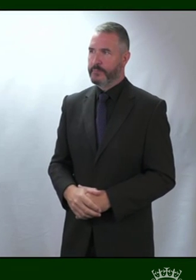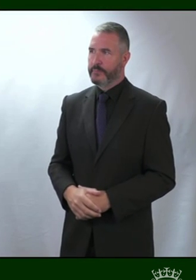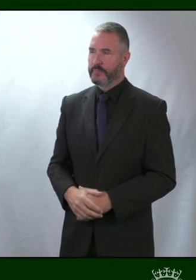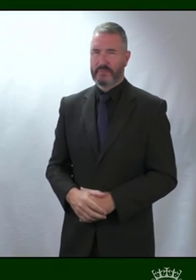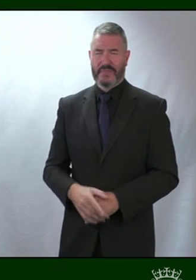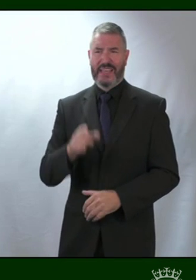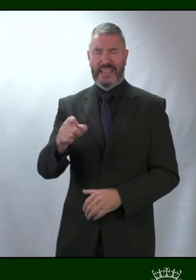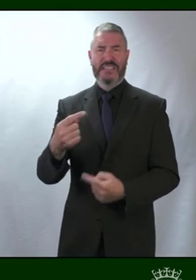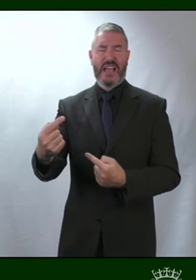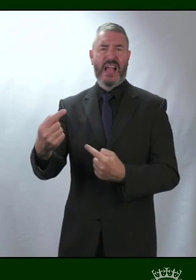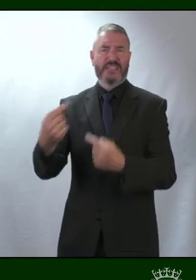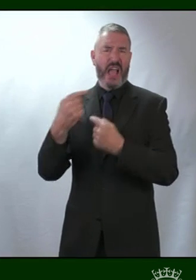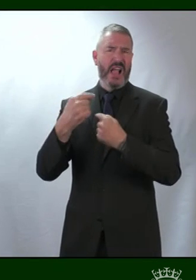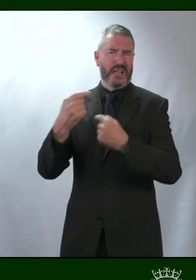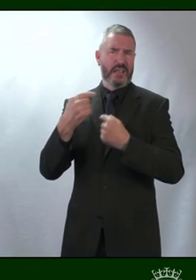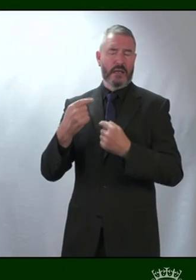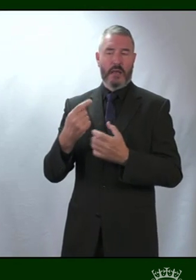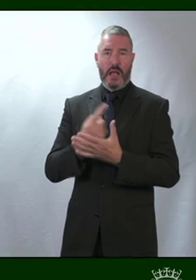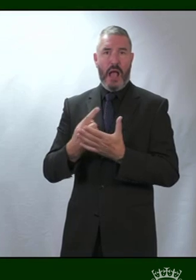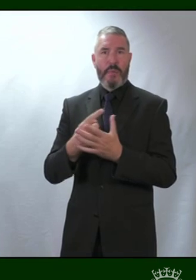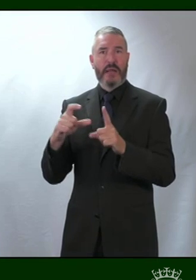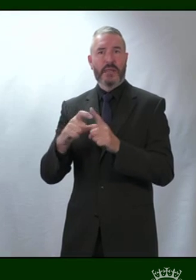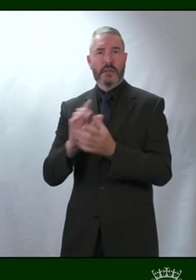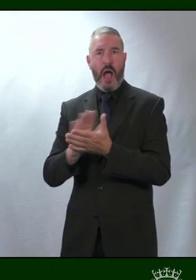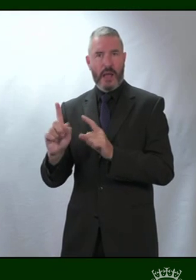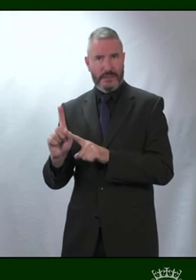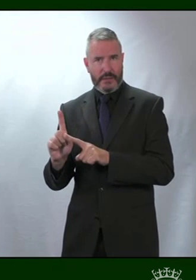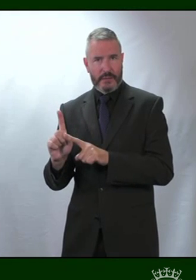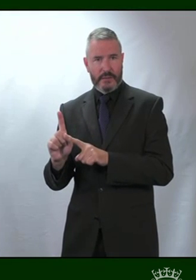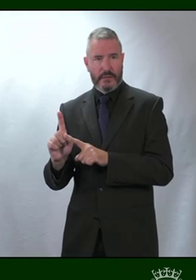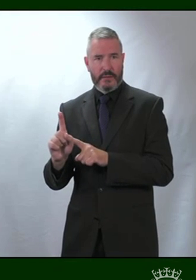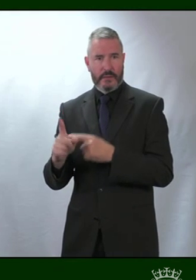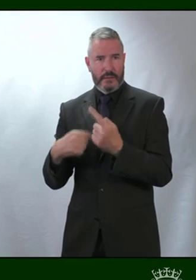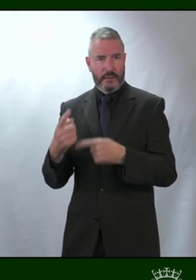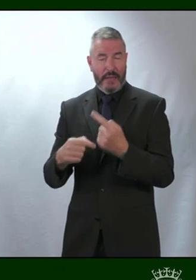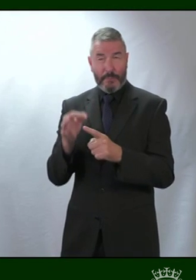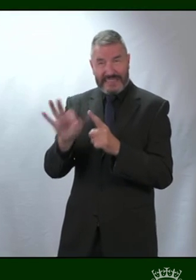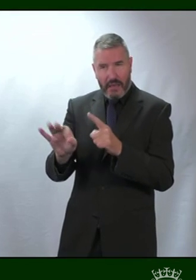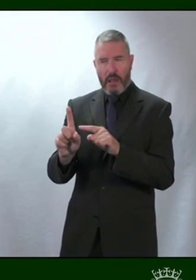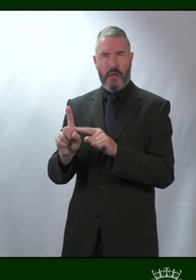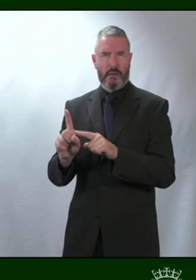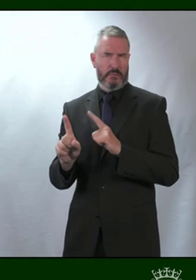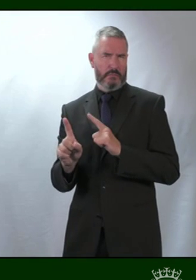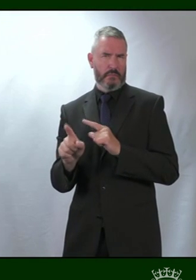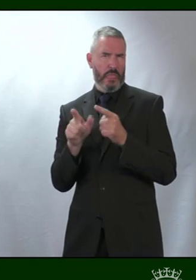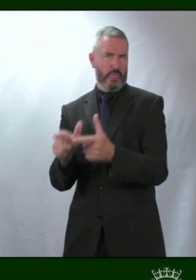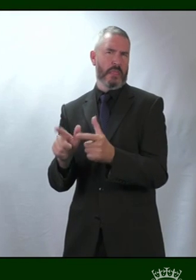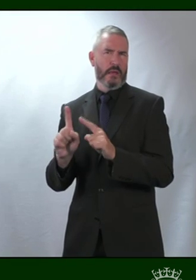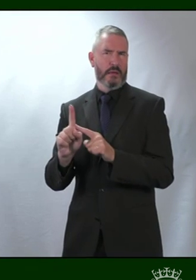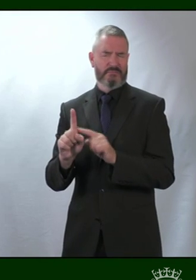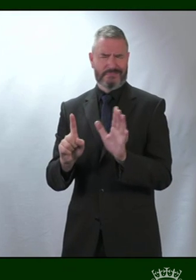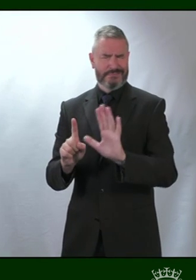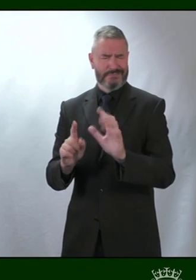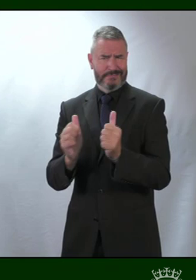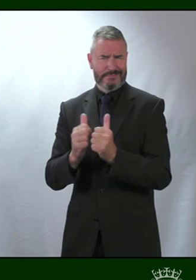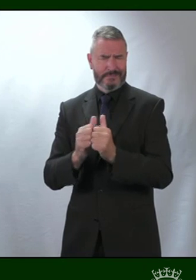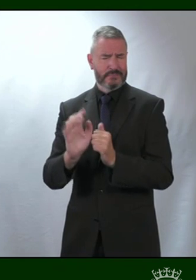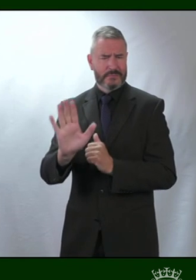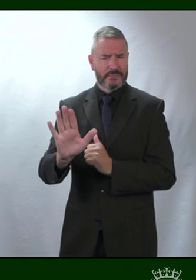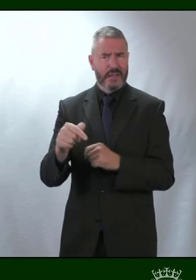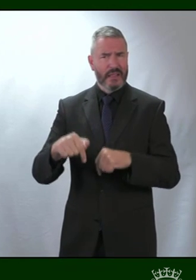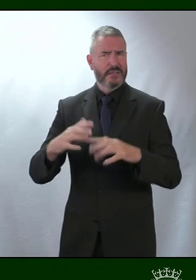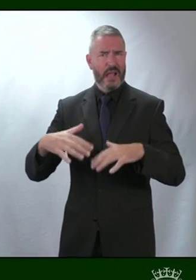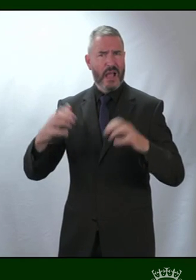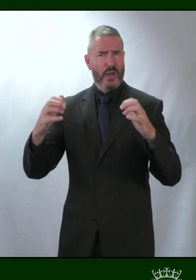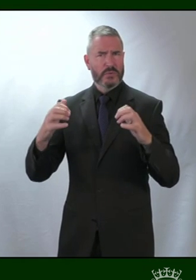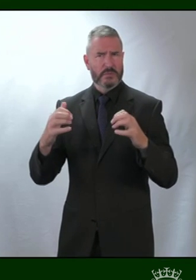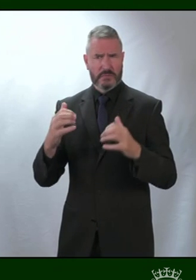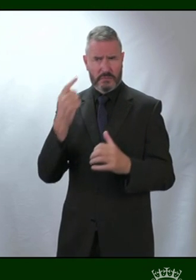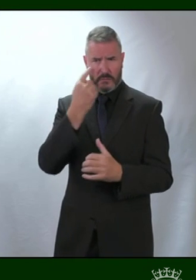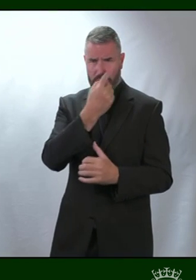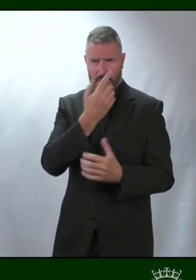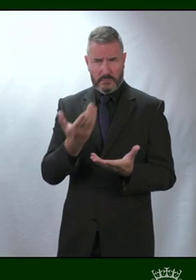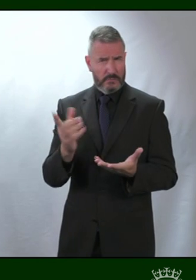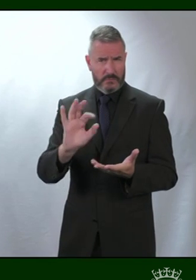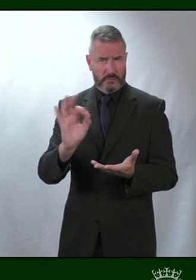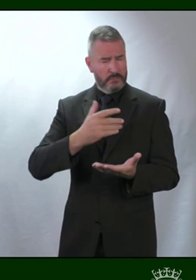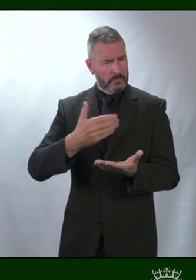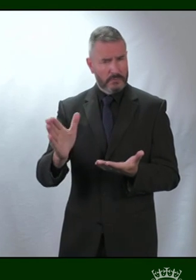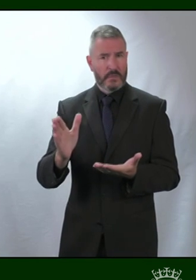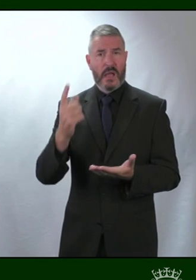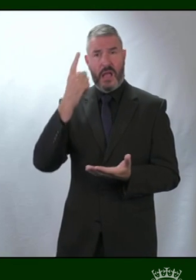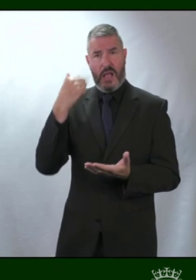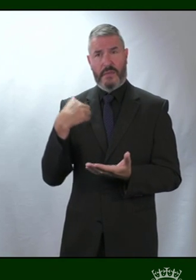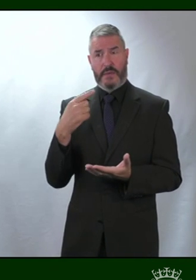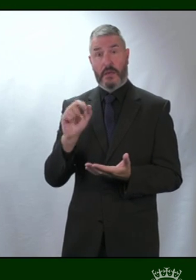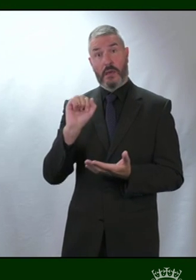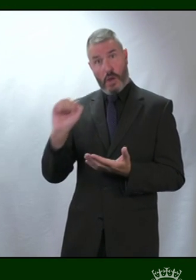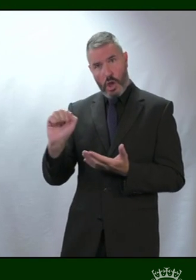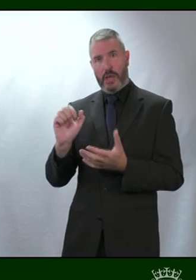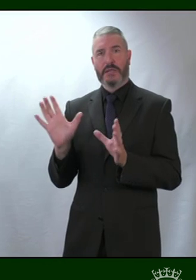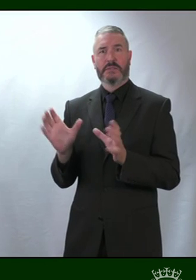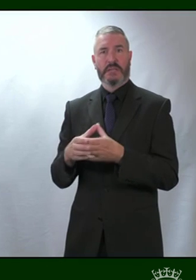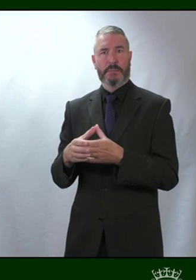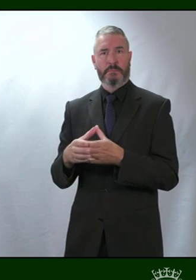The continual attacks by the Opposition on Dido Harding in particular are unseemly and unjustified.